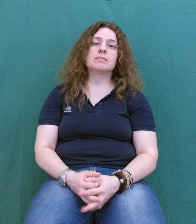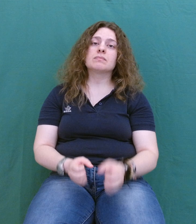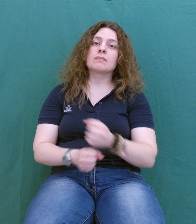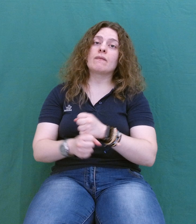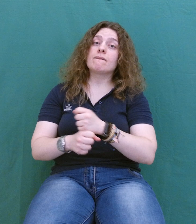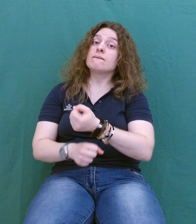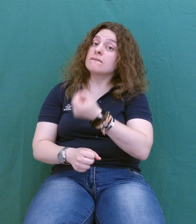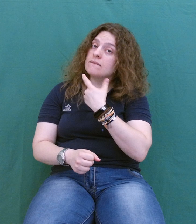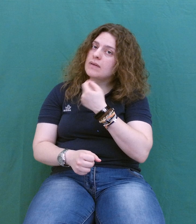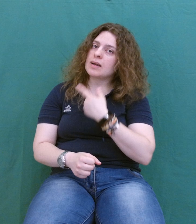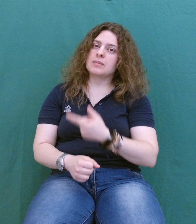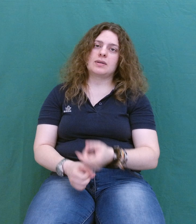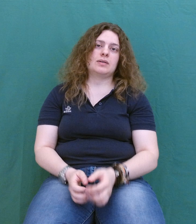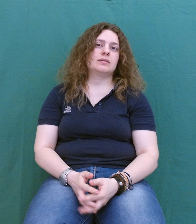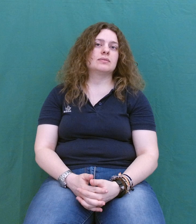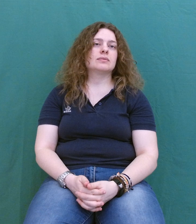ΦΑΡΜΑΚΑ